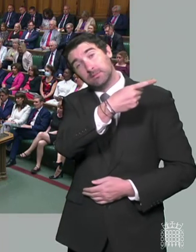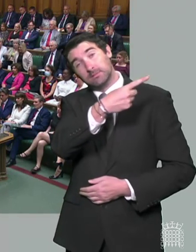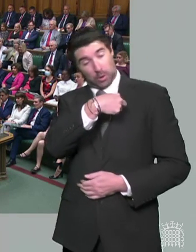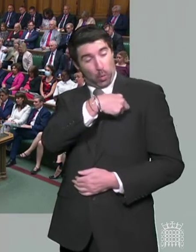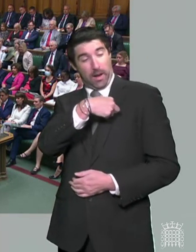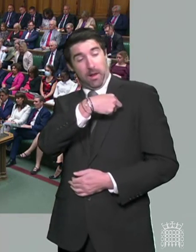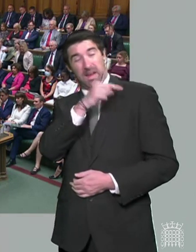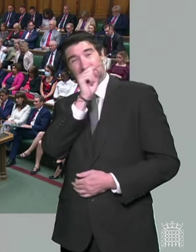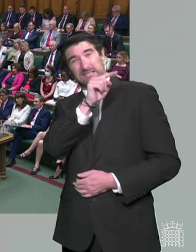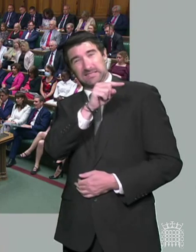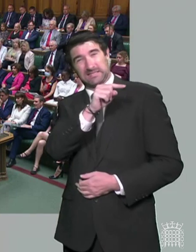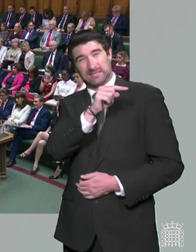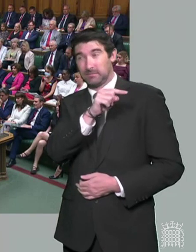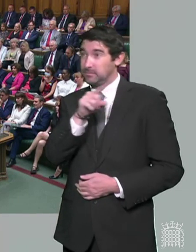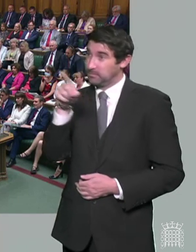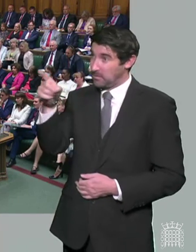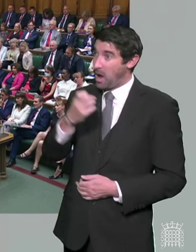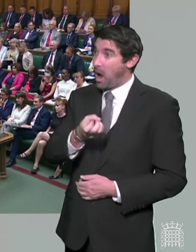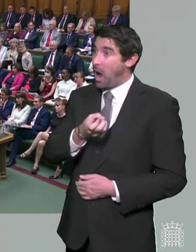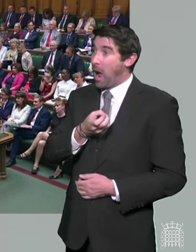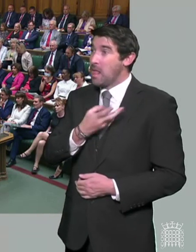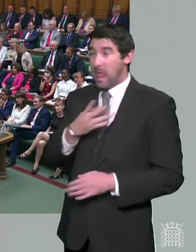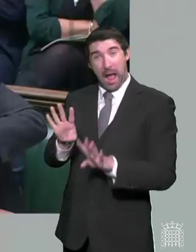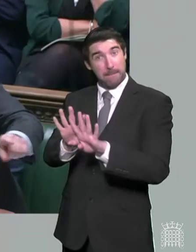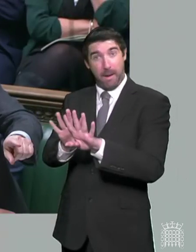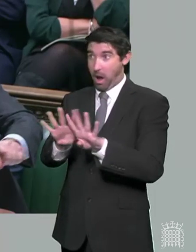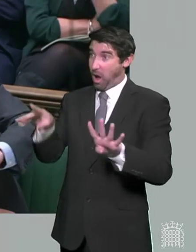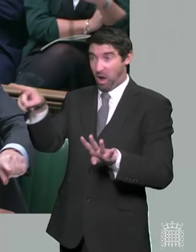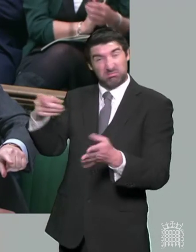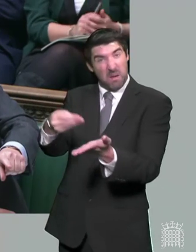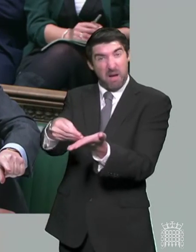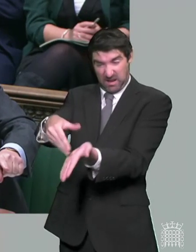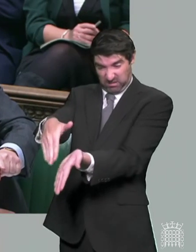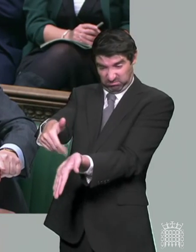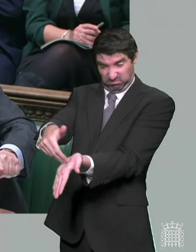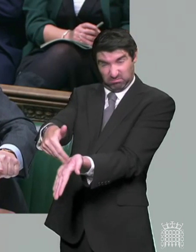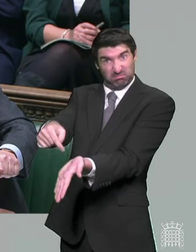We all know how much money the Labour Front Benchers take from the RMT.